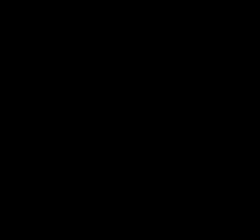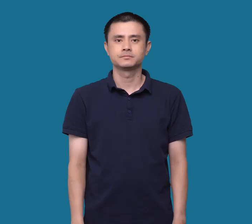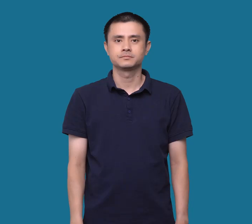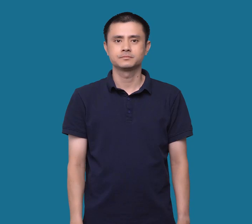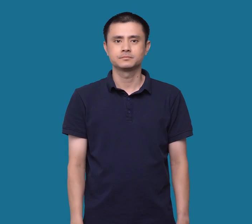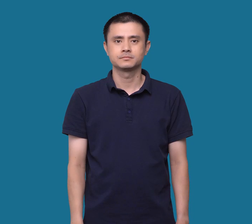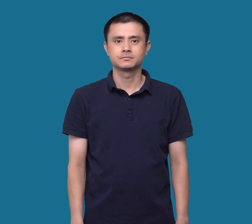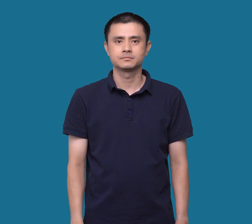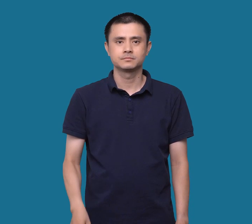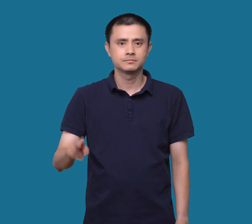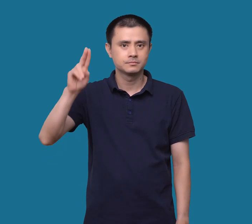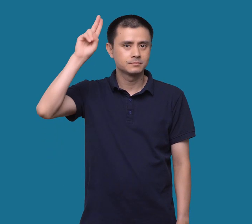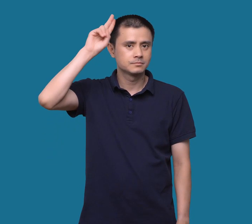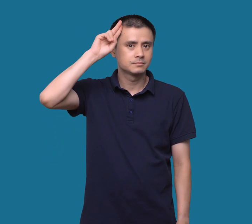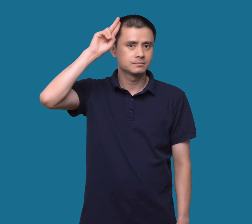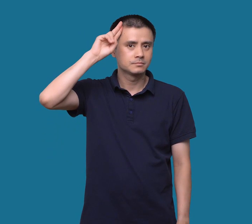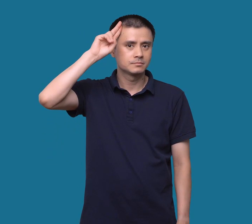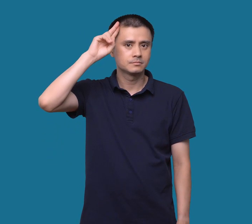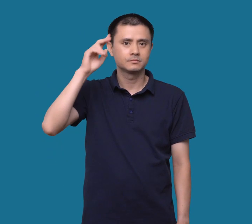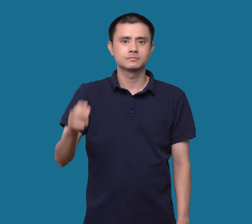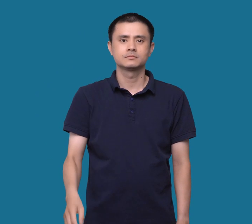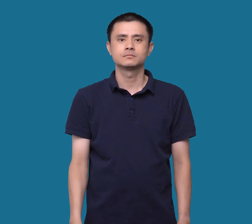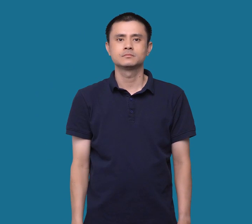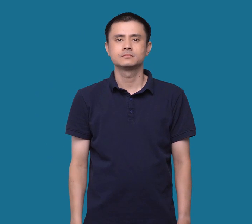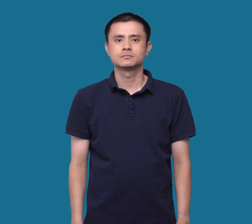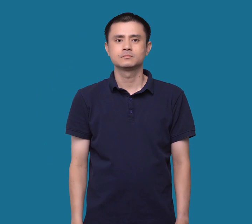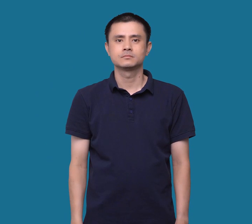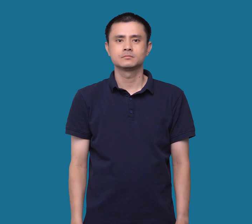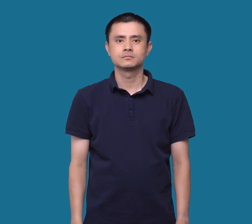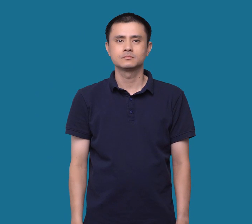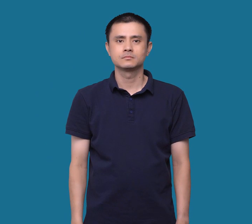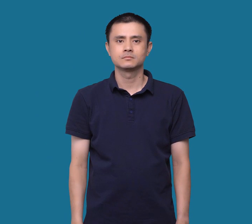trung ương